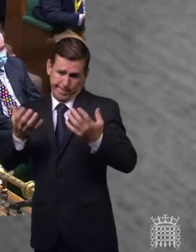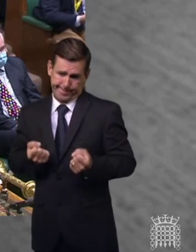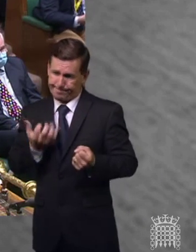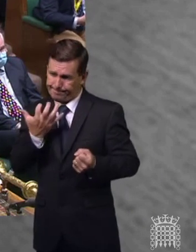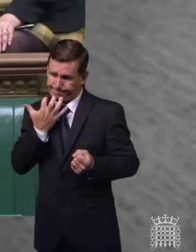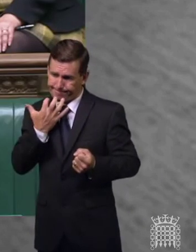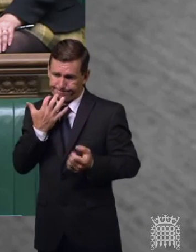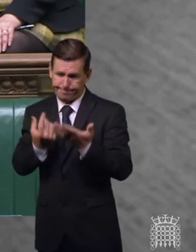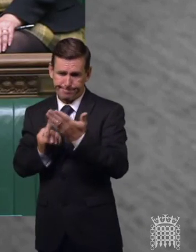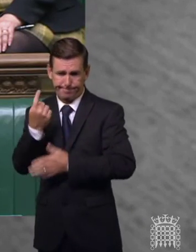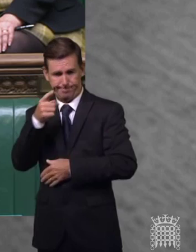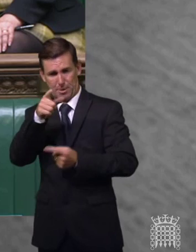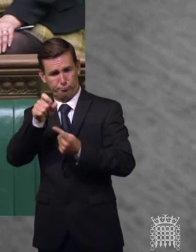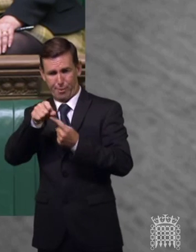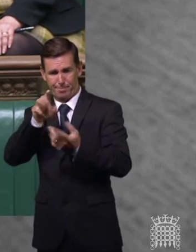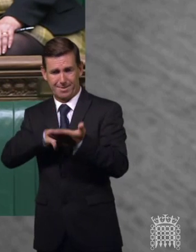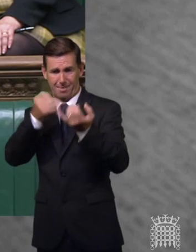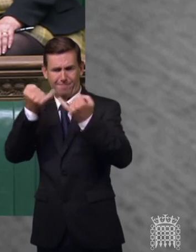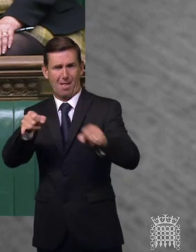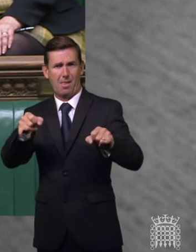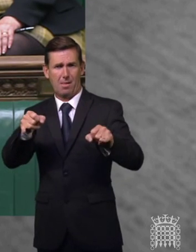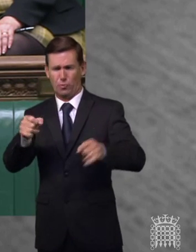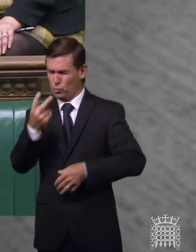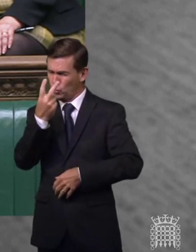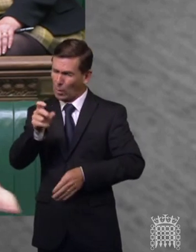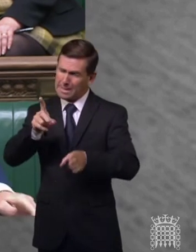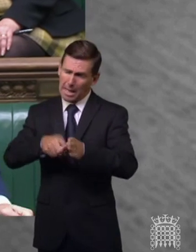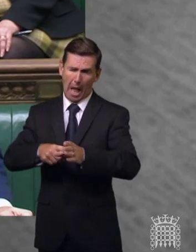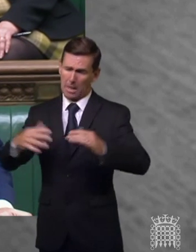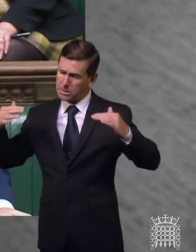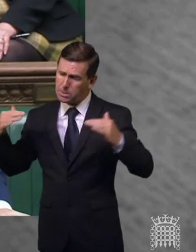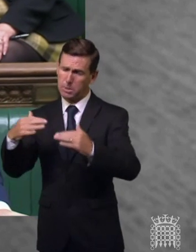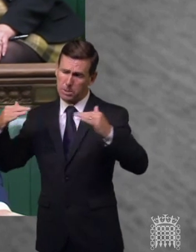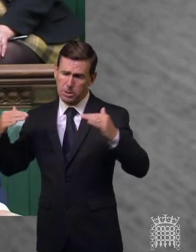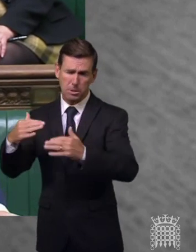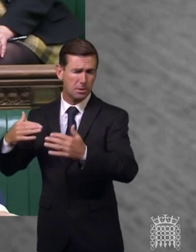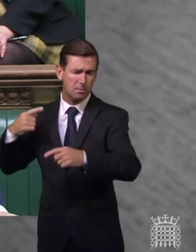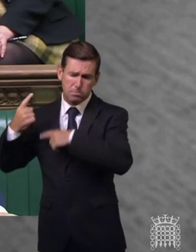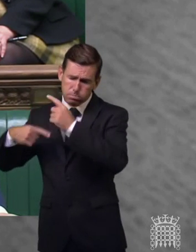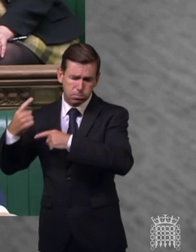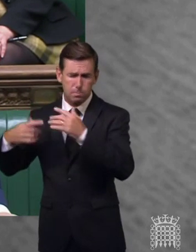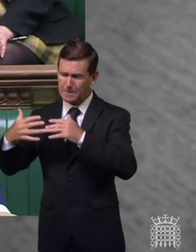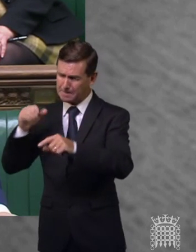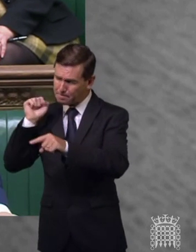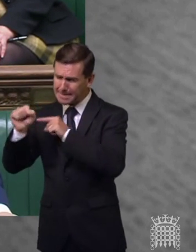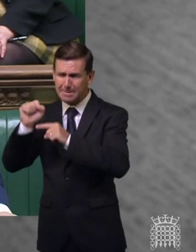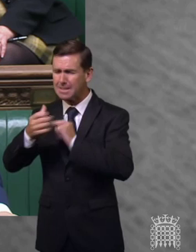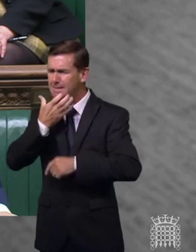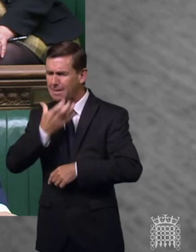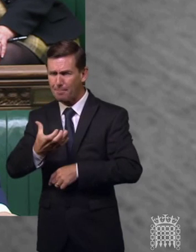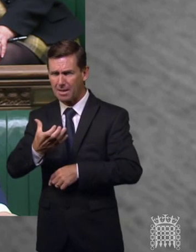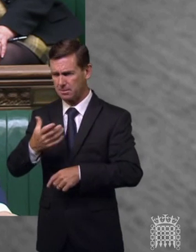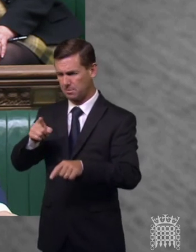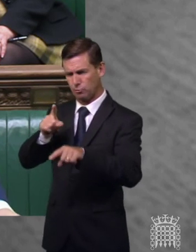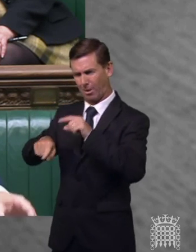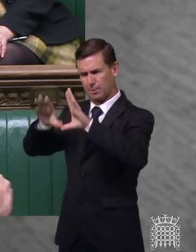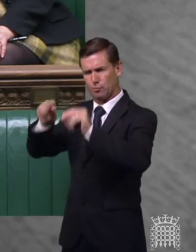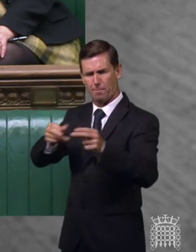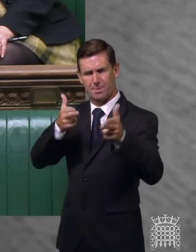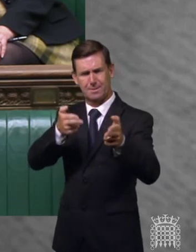We have fought for 20 years to rid Afghanistan of terror—terror that threatens our security here in Britain and liberty in Afghanistan.